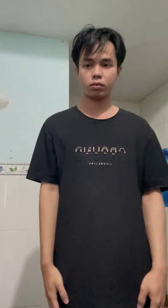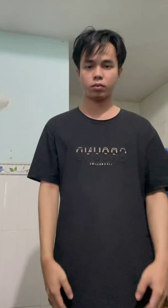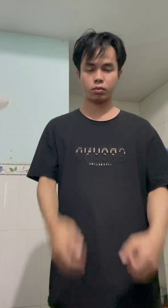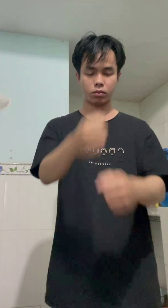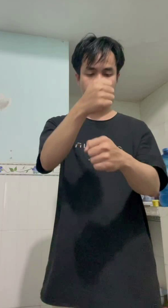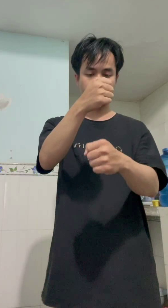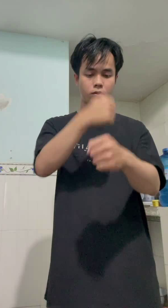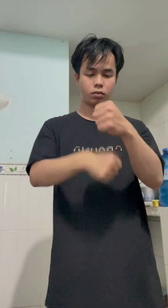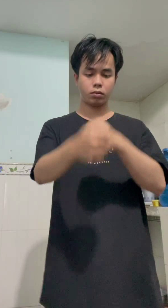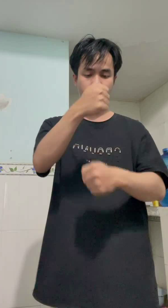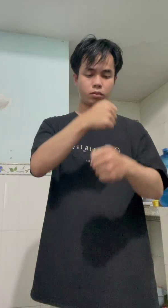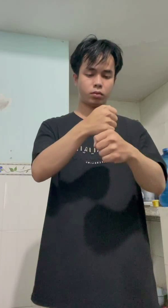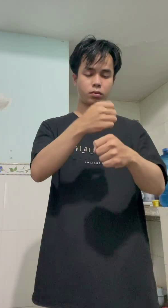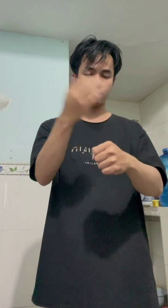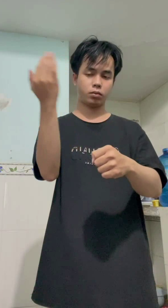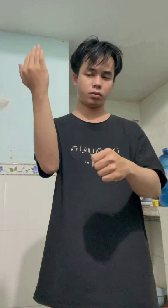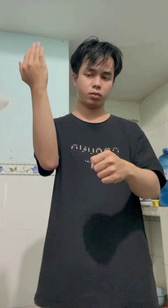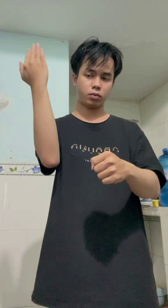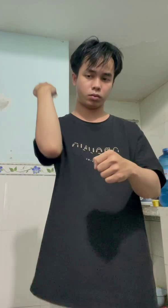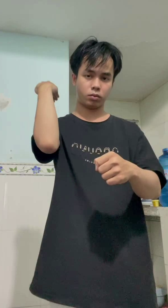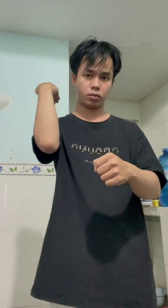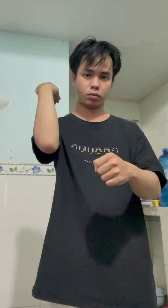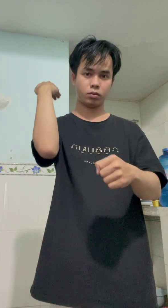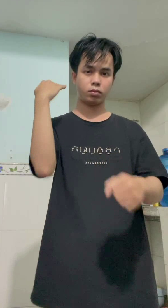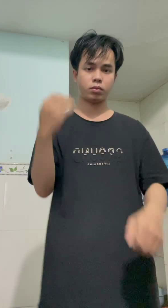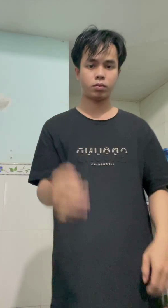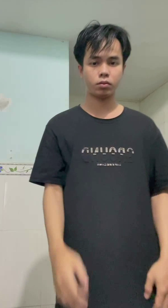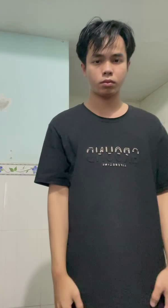nam truoc